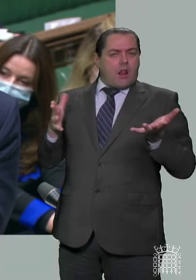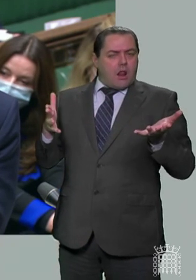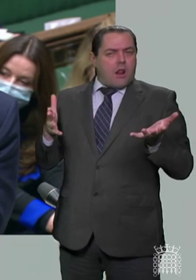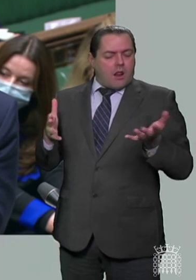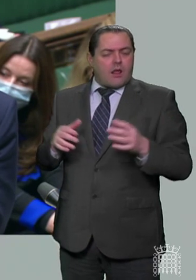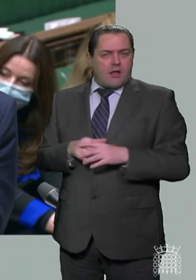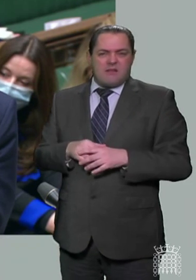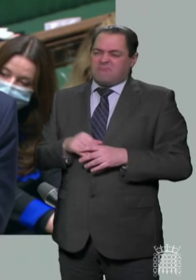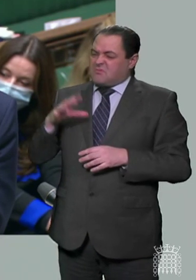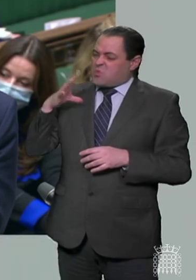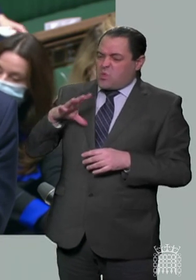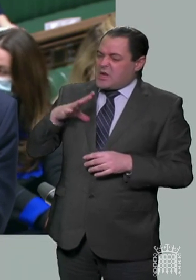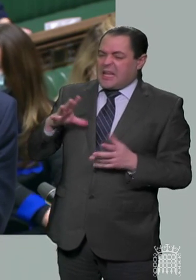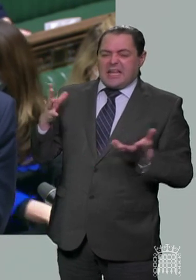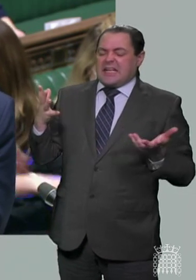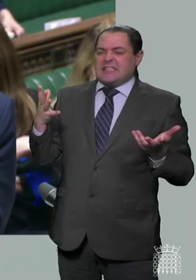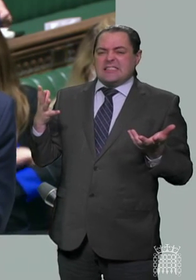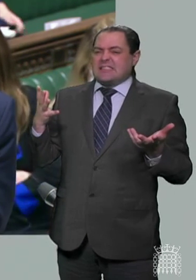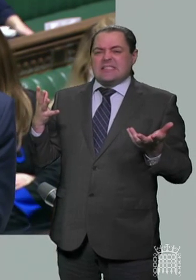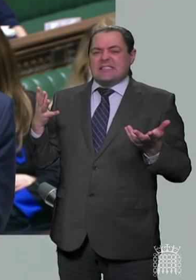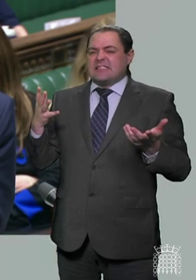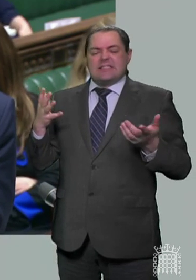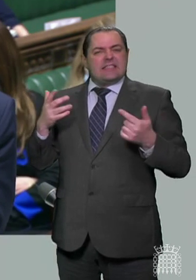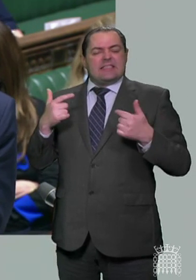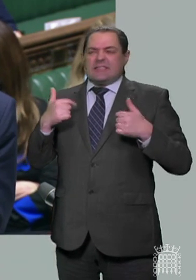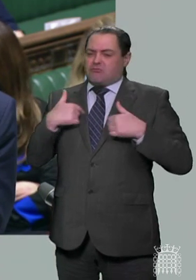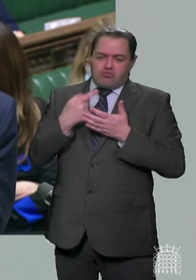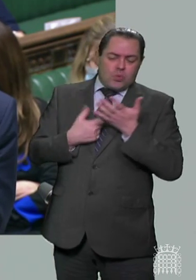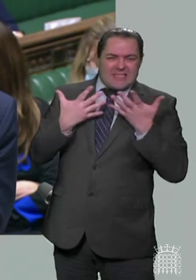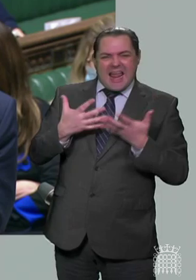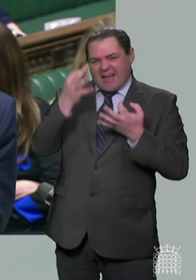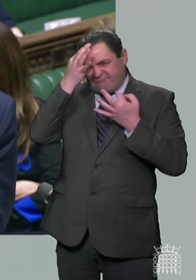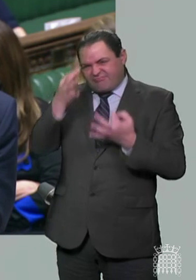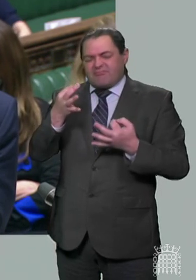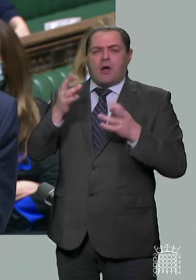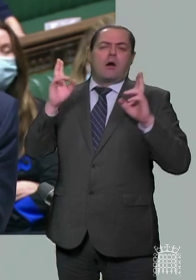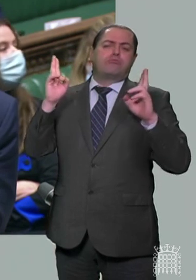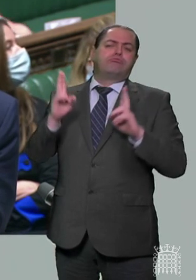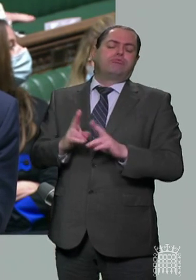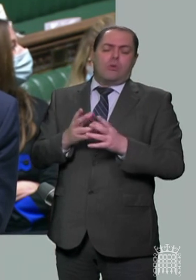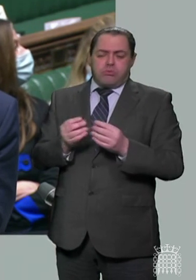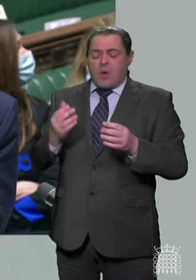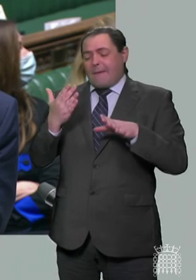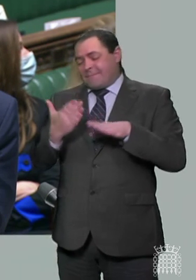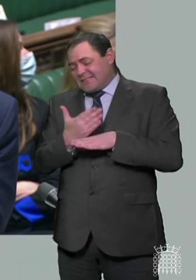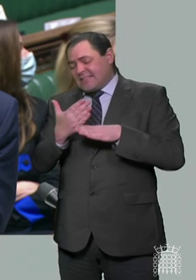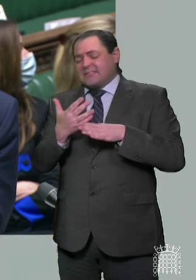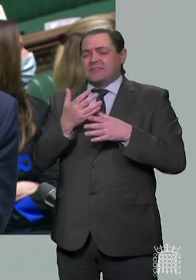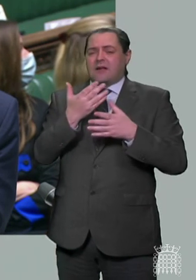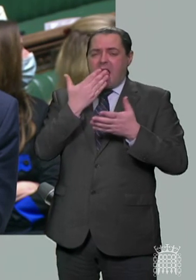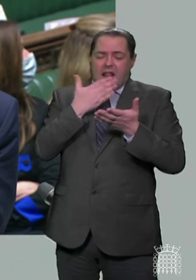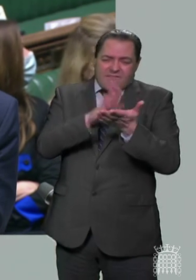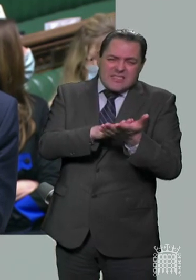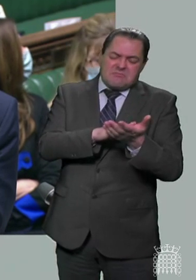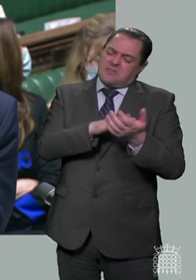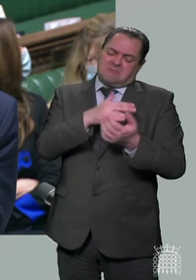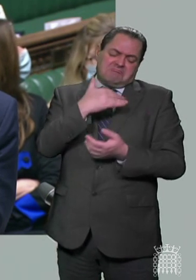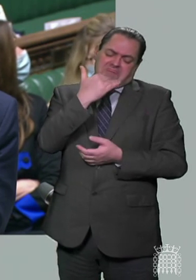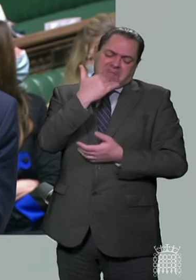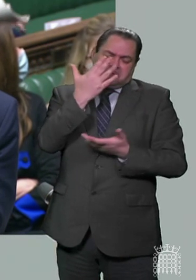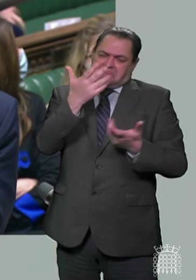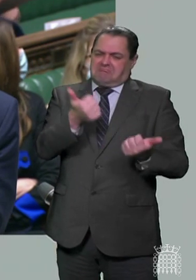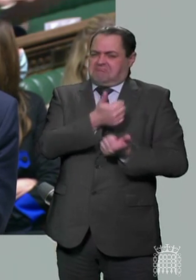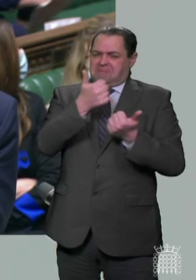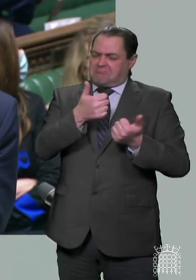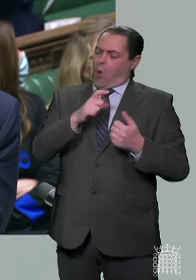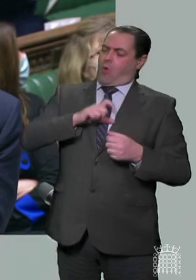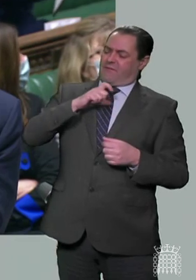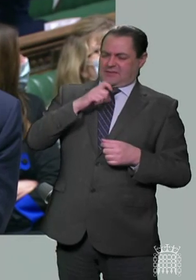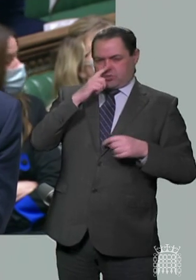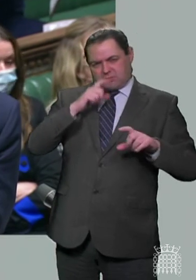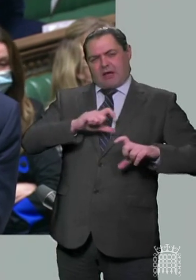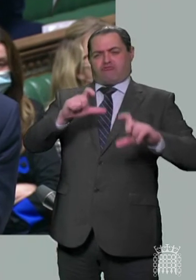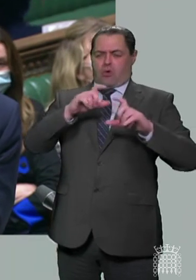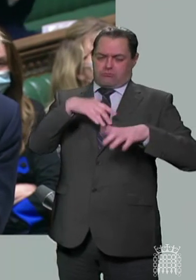It will not be necessary to keep the current restrictions in place, and business investors will have all the confidence that they need.